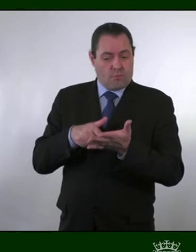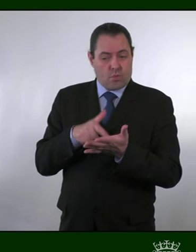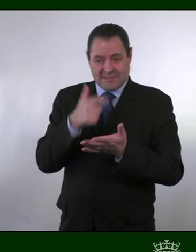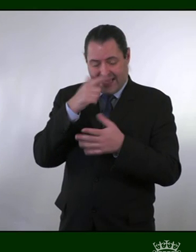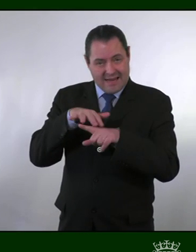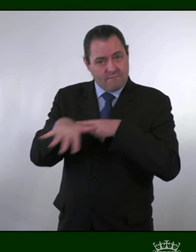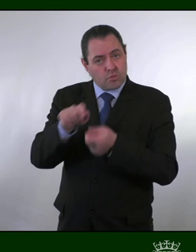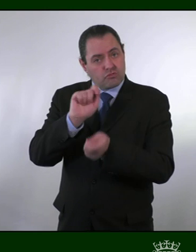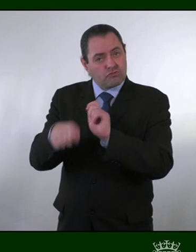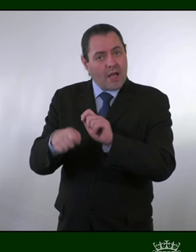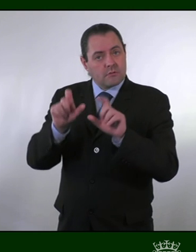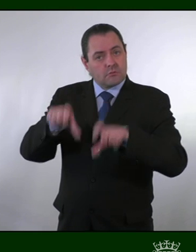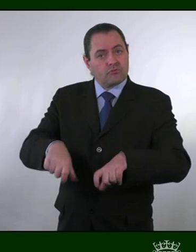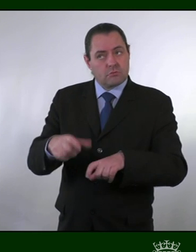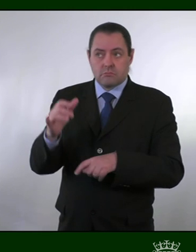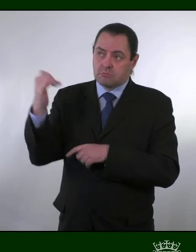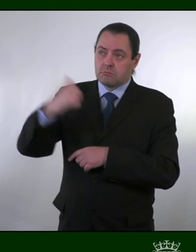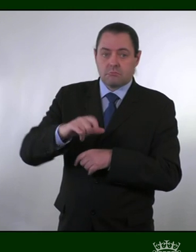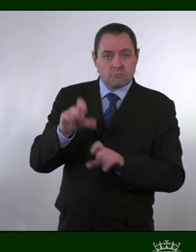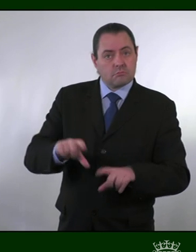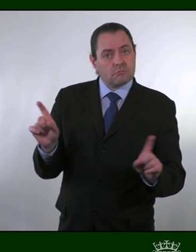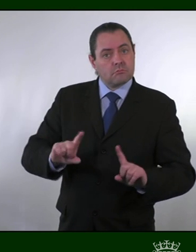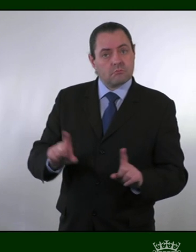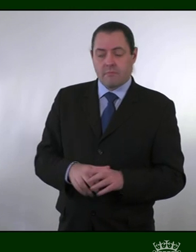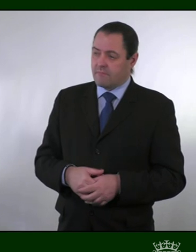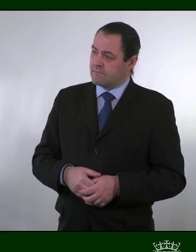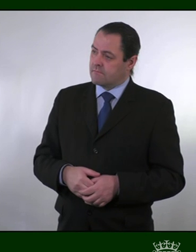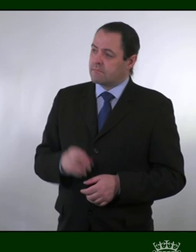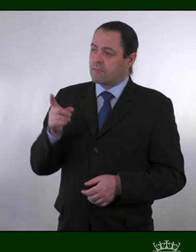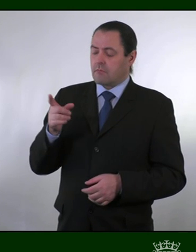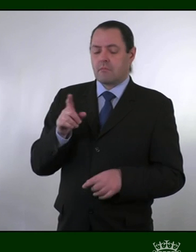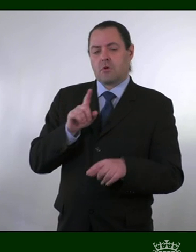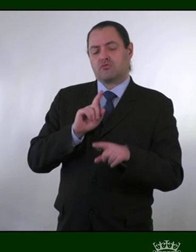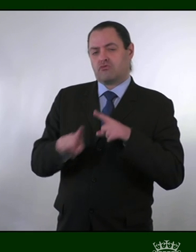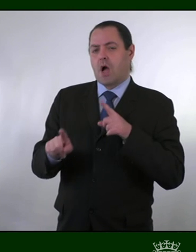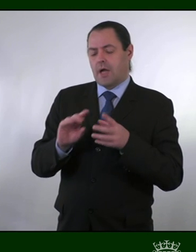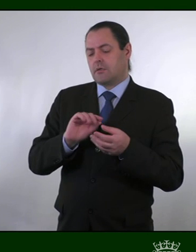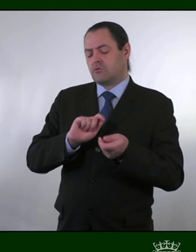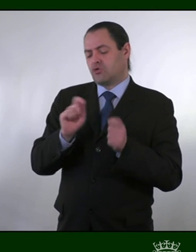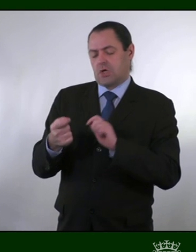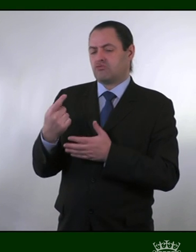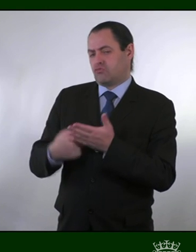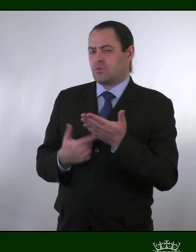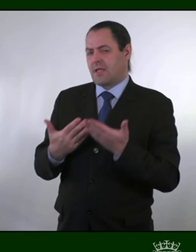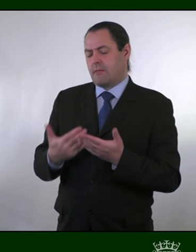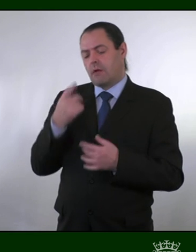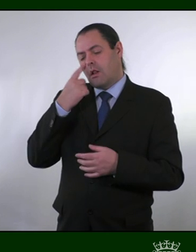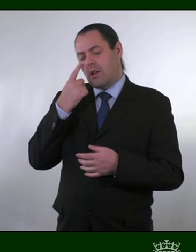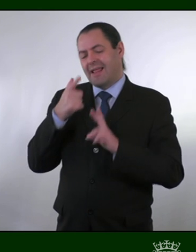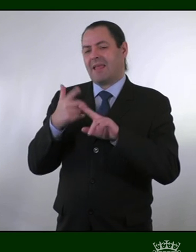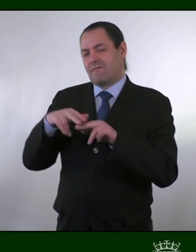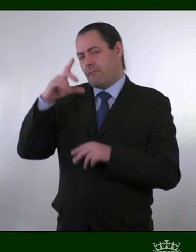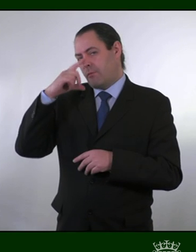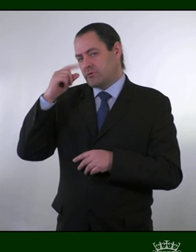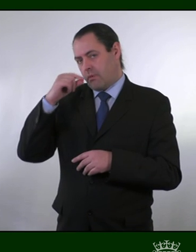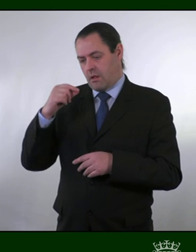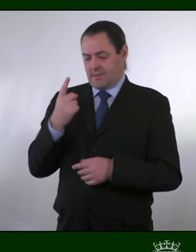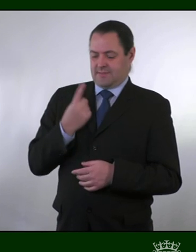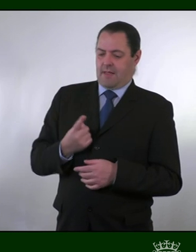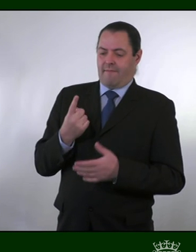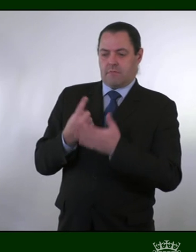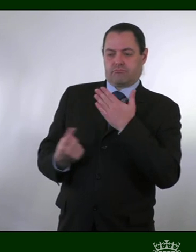We are certainly working very fast to see whether we can replace the current quarantine arrangements for every category of self-isolation.